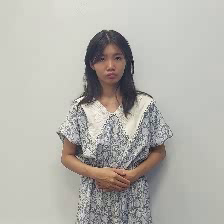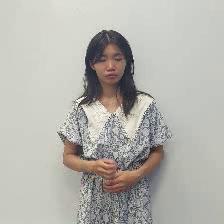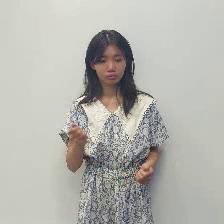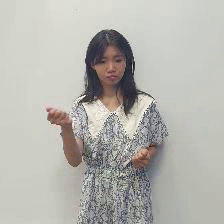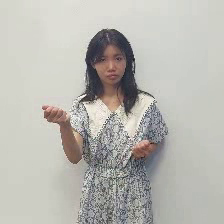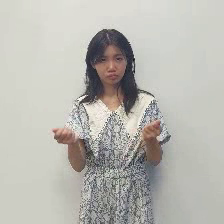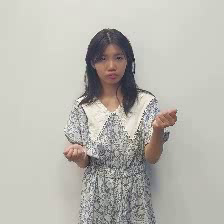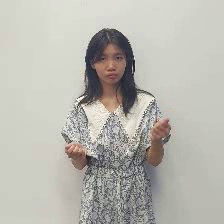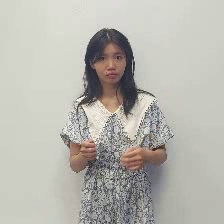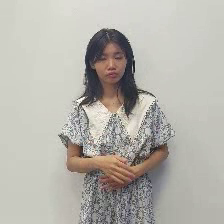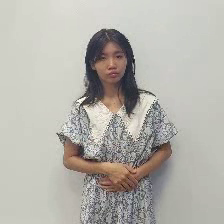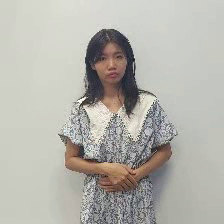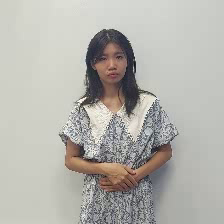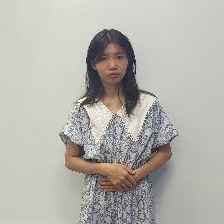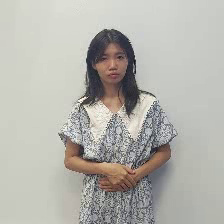Ô tô